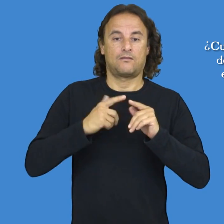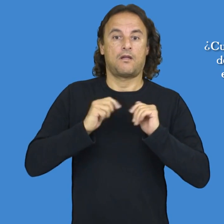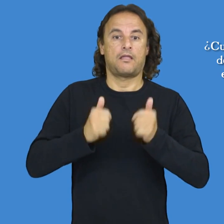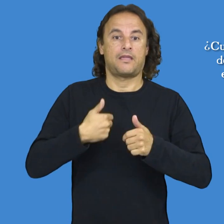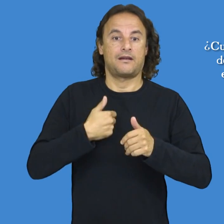empezar